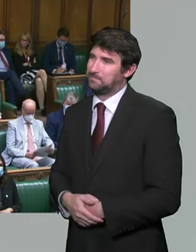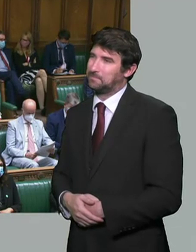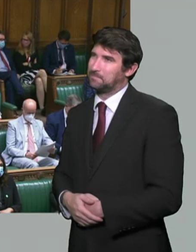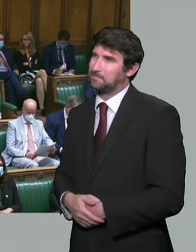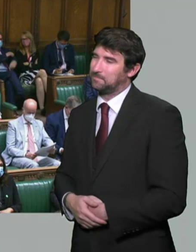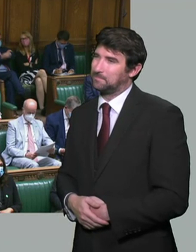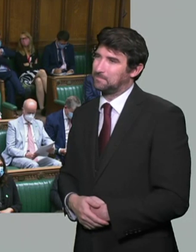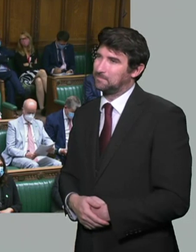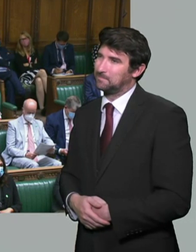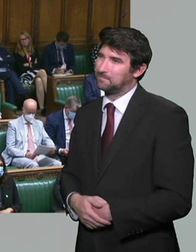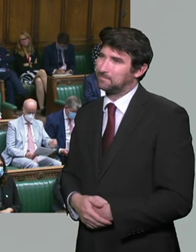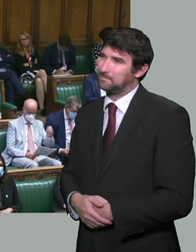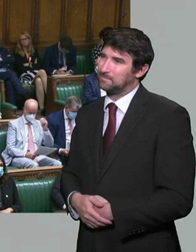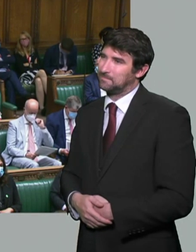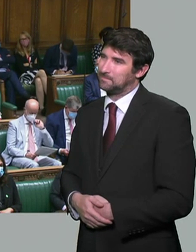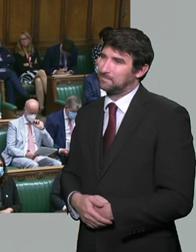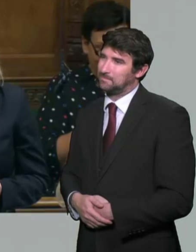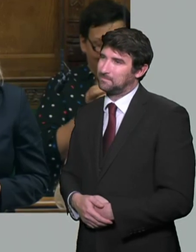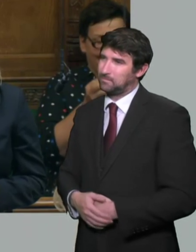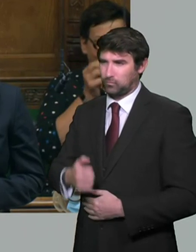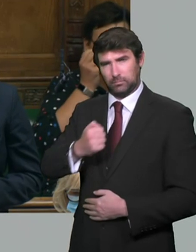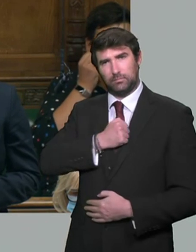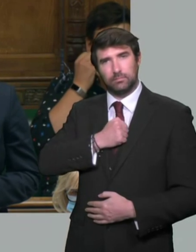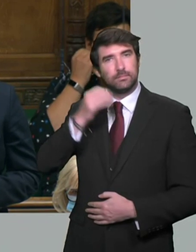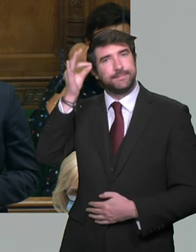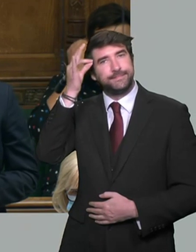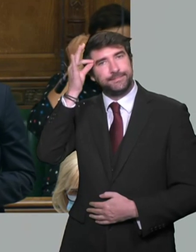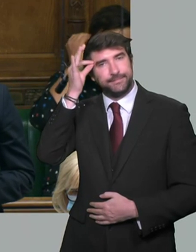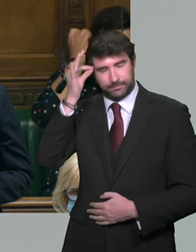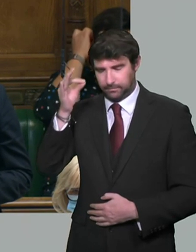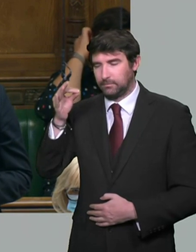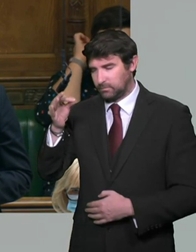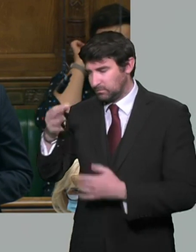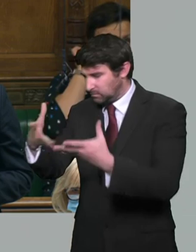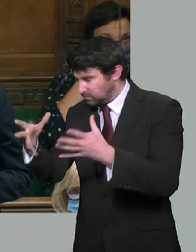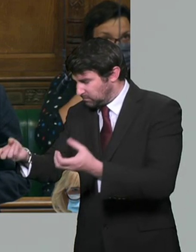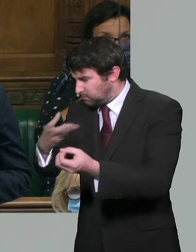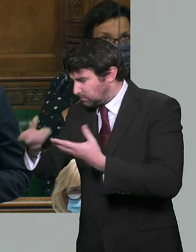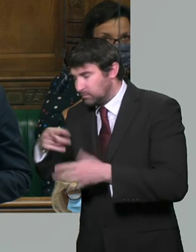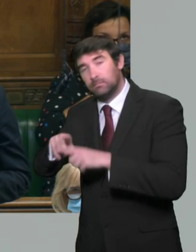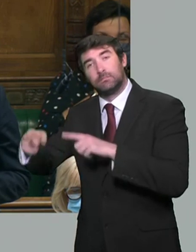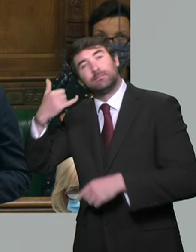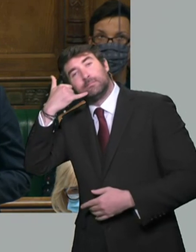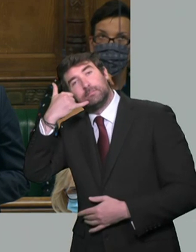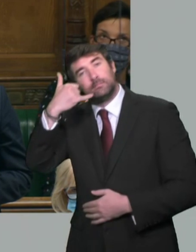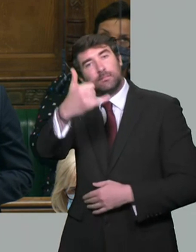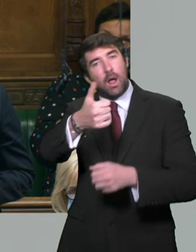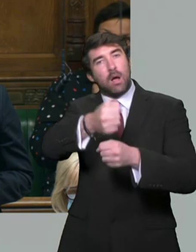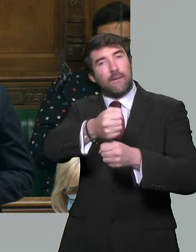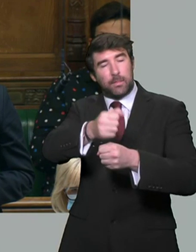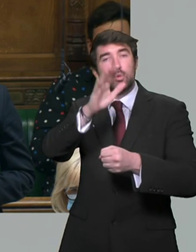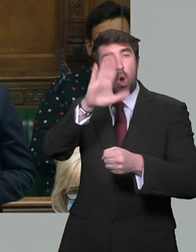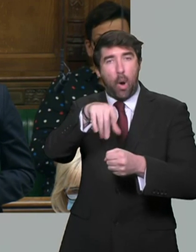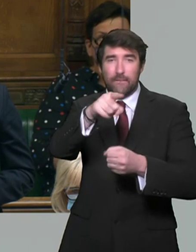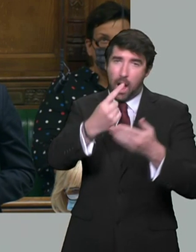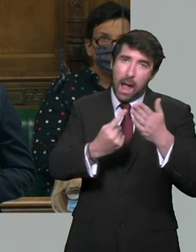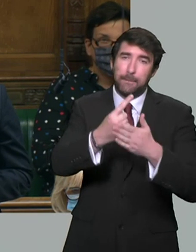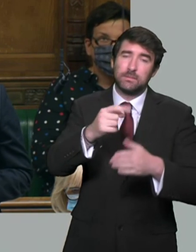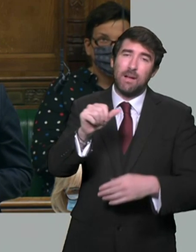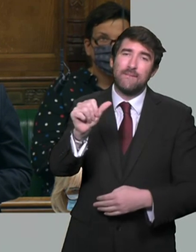A constituent of mine spent hours waiting to get through to someone on the Government-issued telephone number for non-British nationals in Afghanistan.